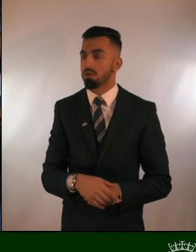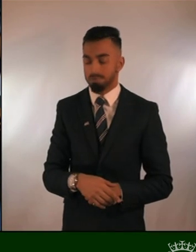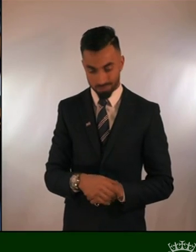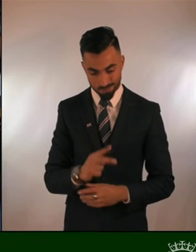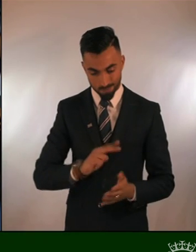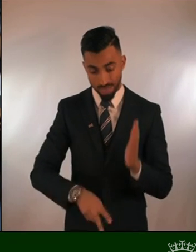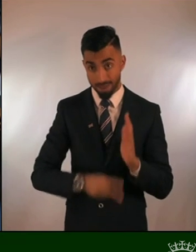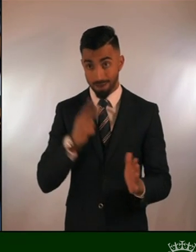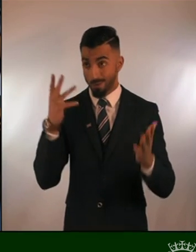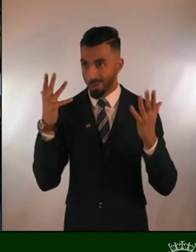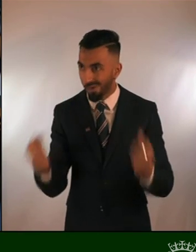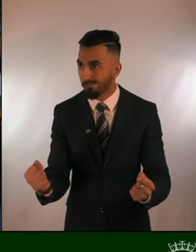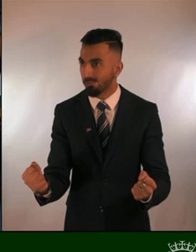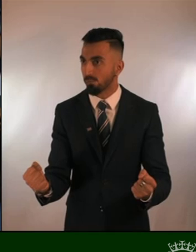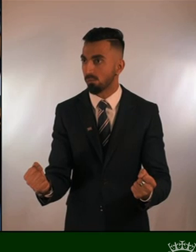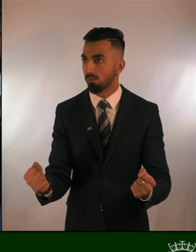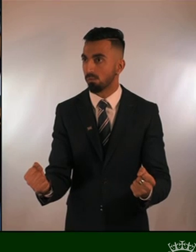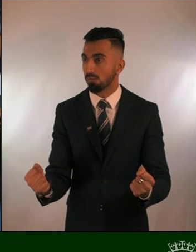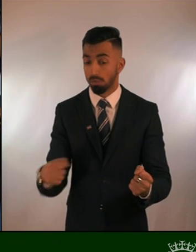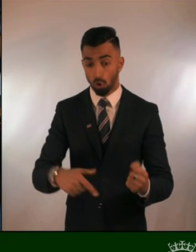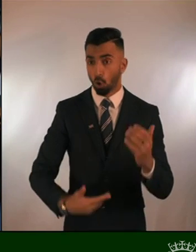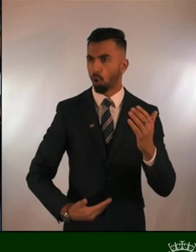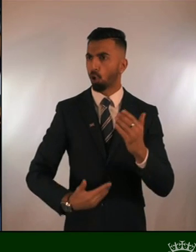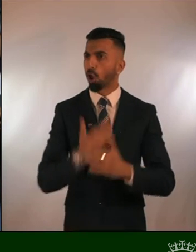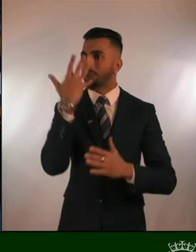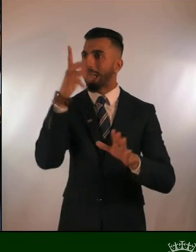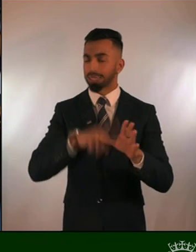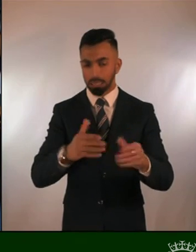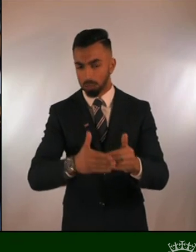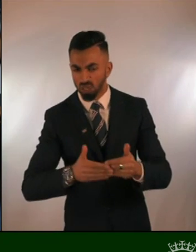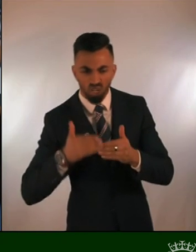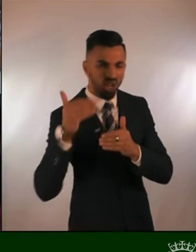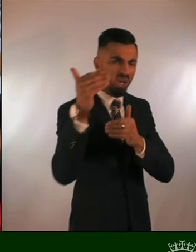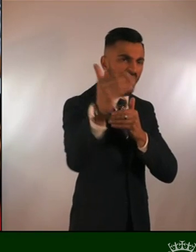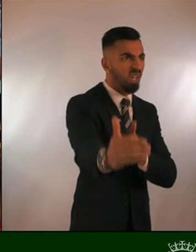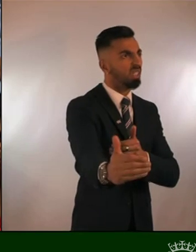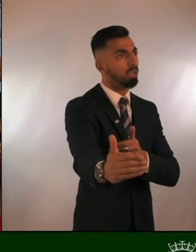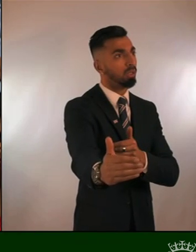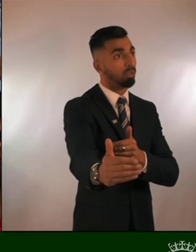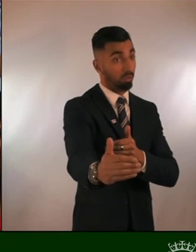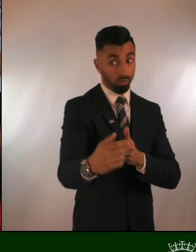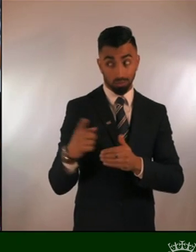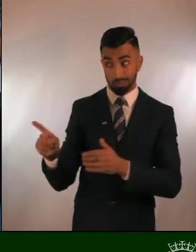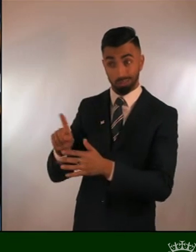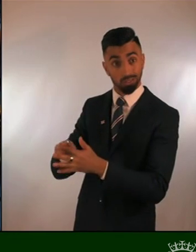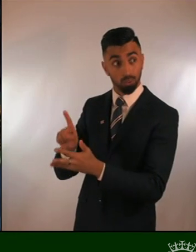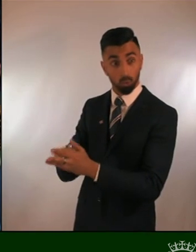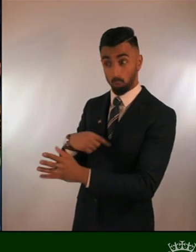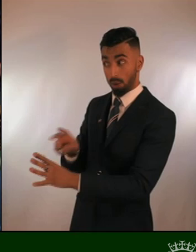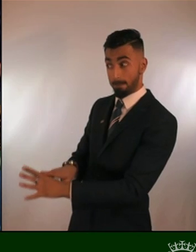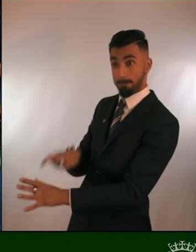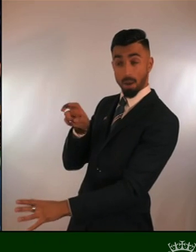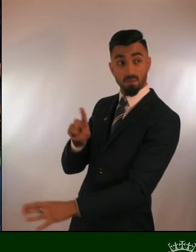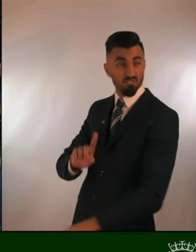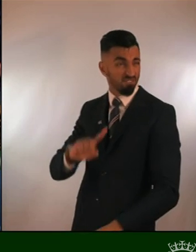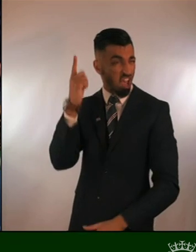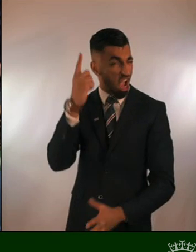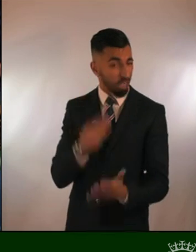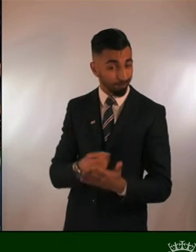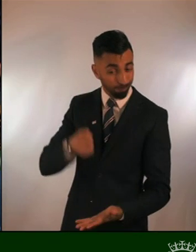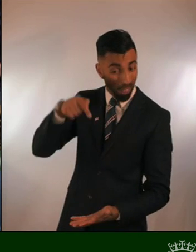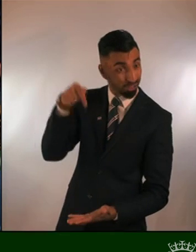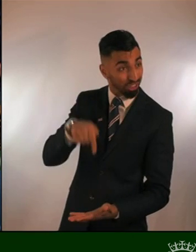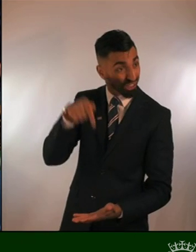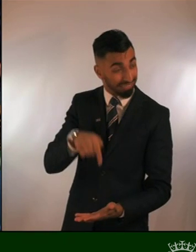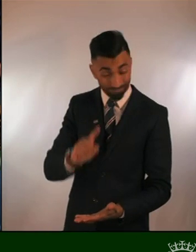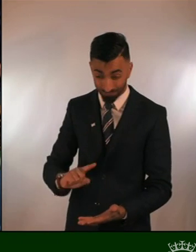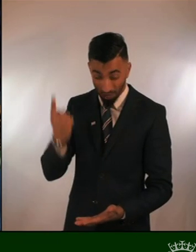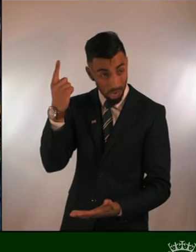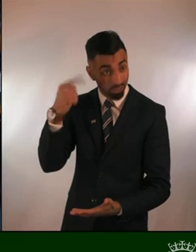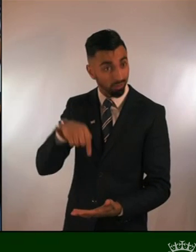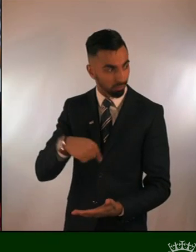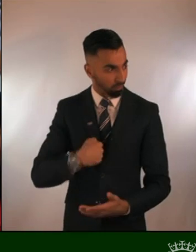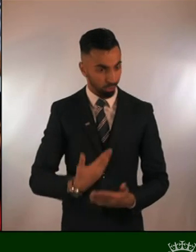This is the first Budget of a new decade; the first in almost 50 years outside the European Union; and the first of this new Government.